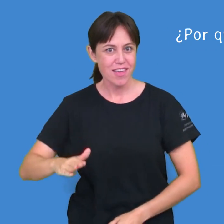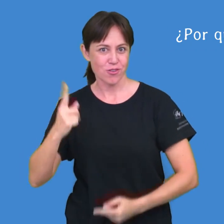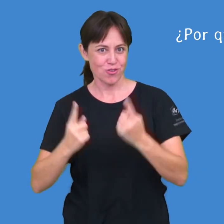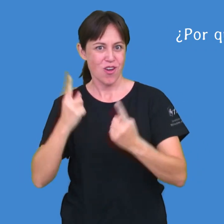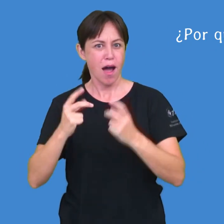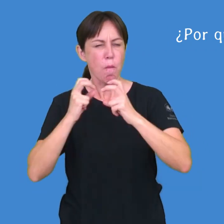alguno